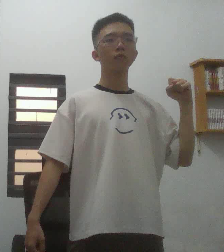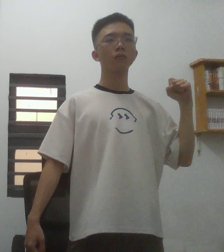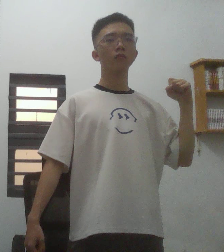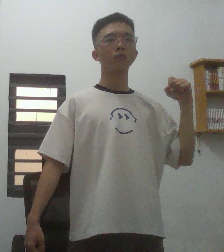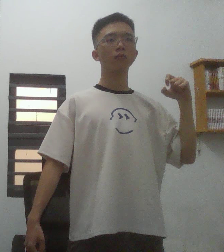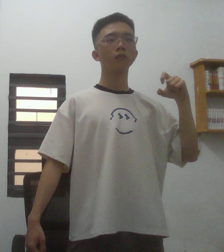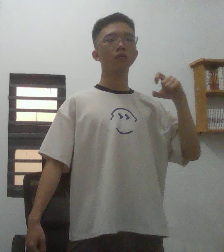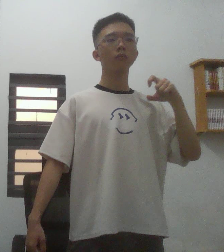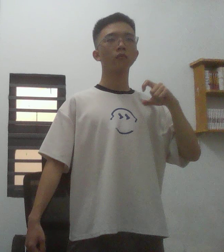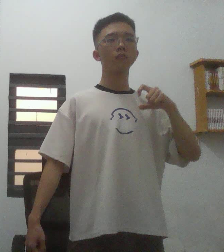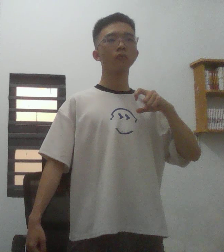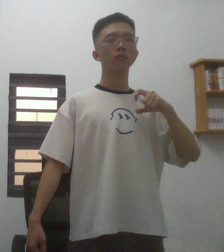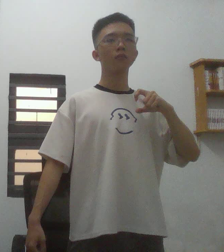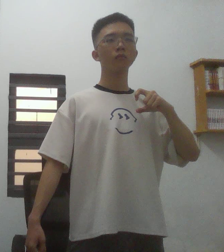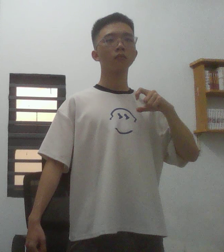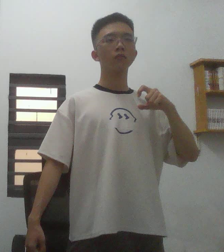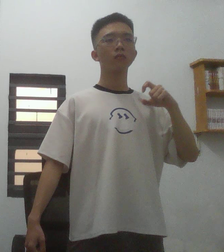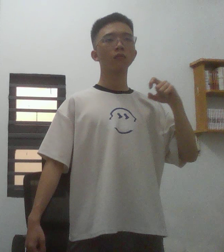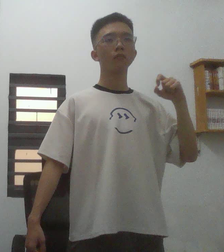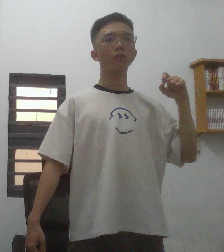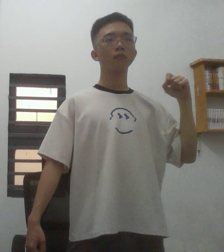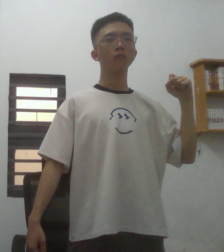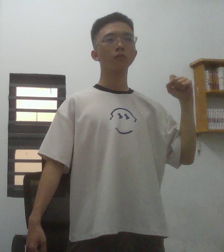giau co